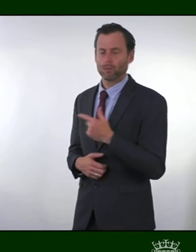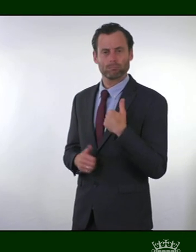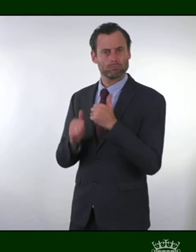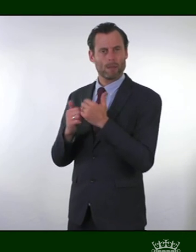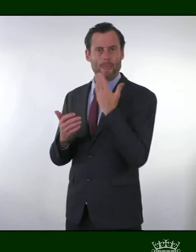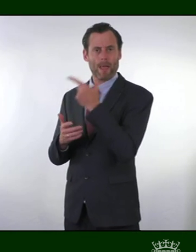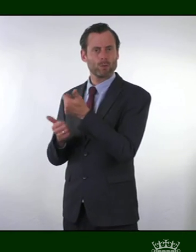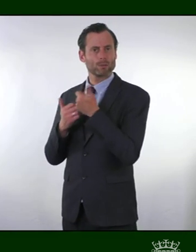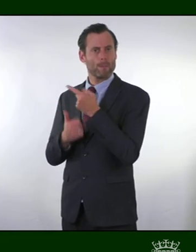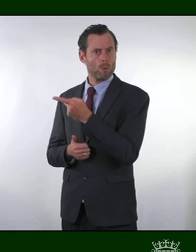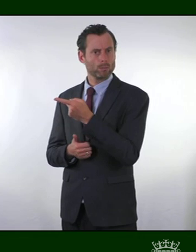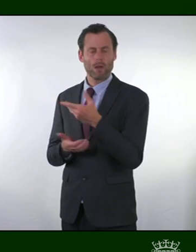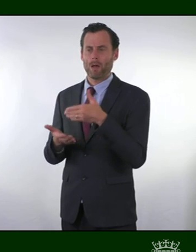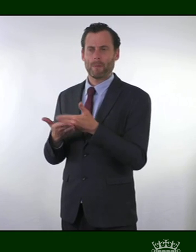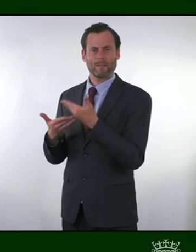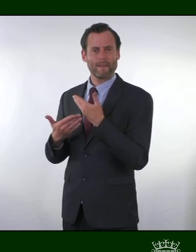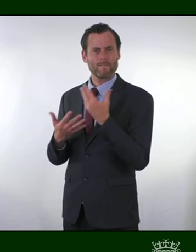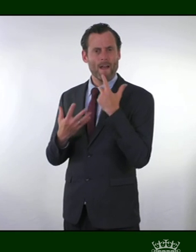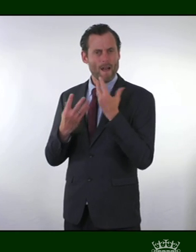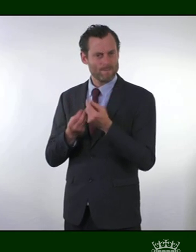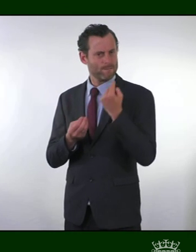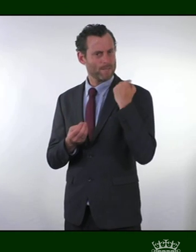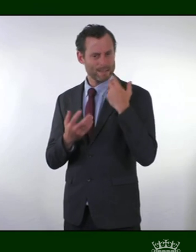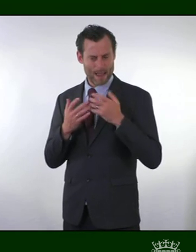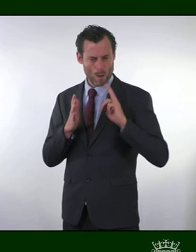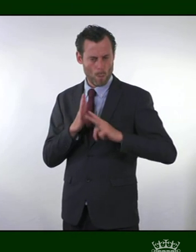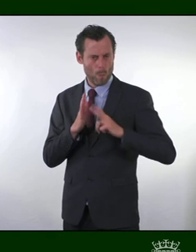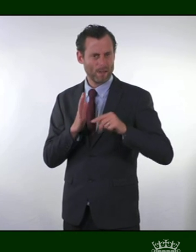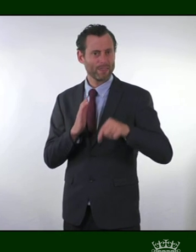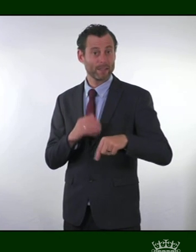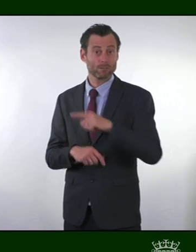I also thank him for the advice he has provided to me over the past few weeks and months.